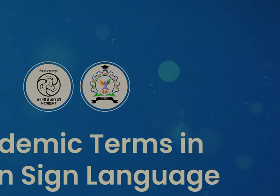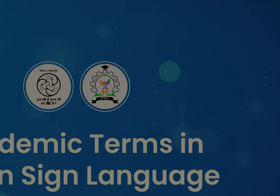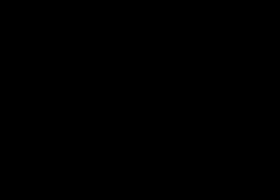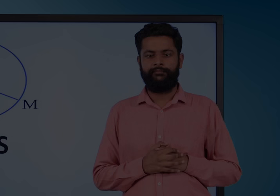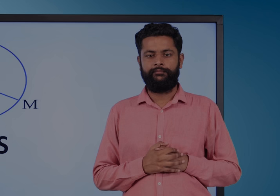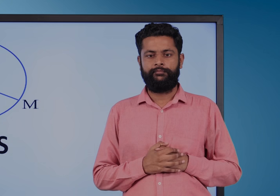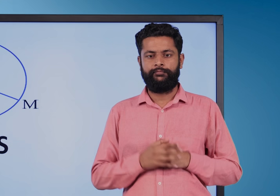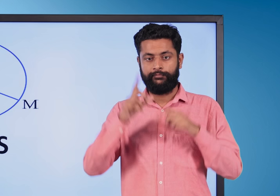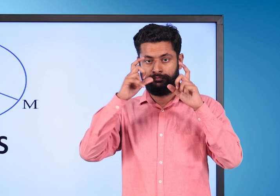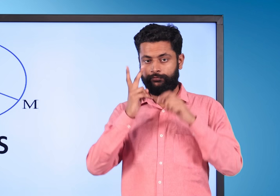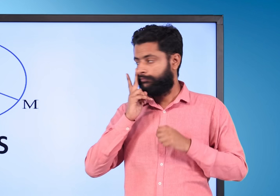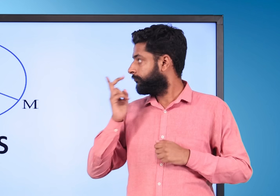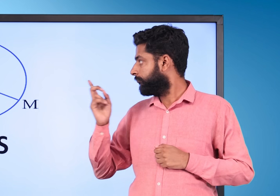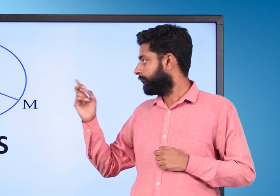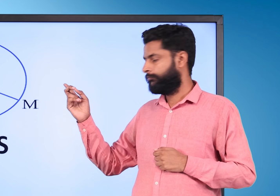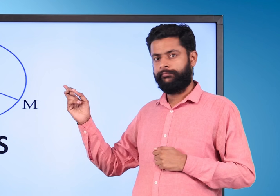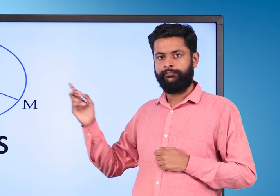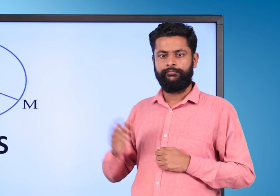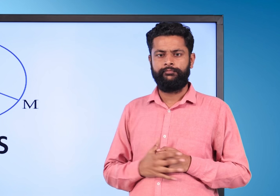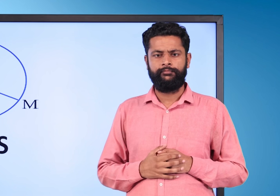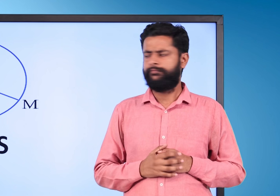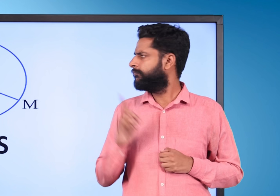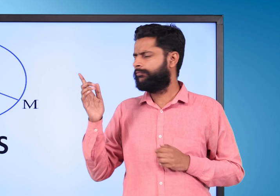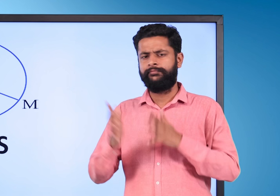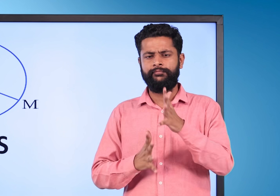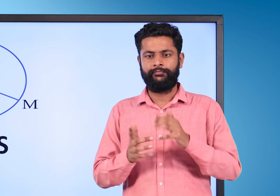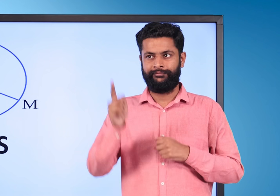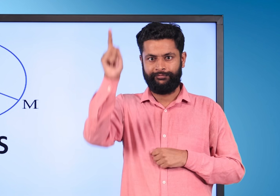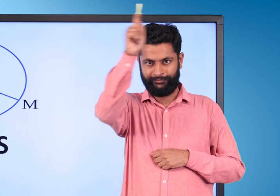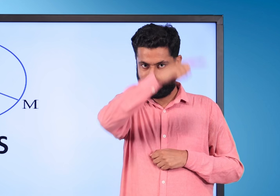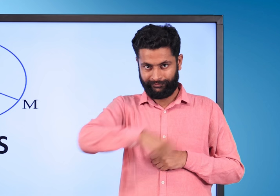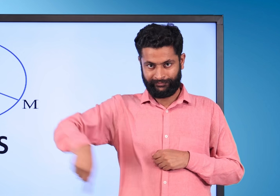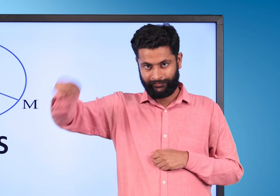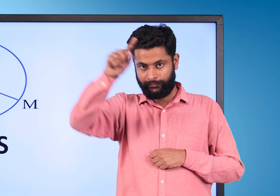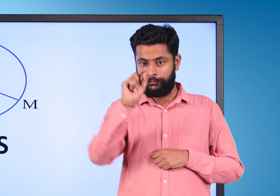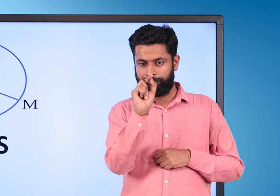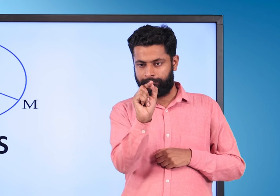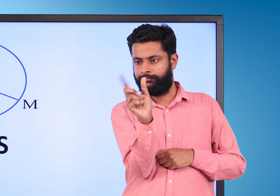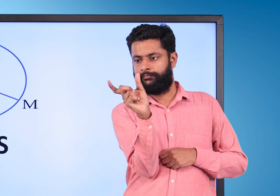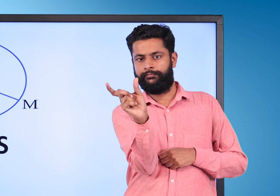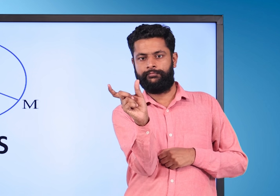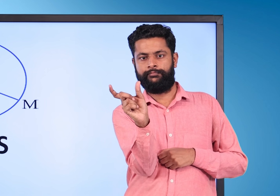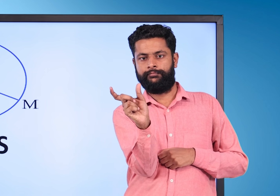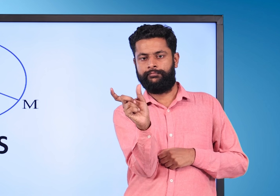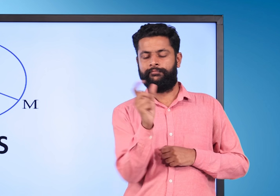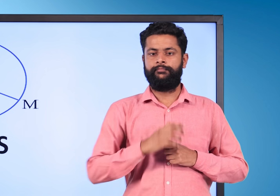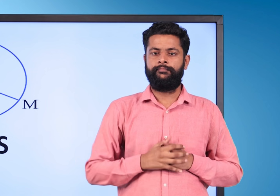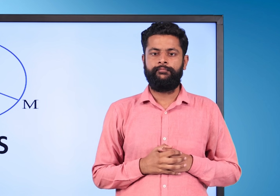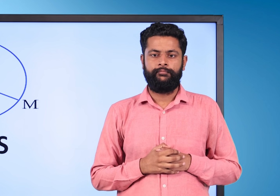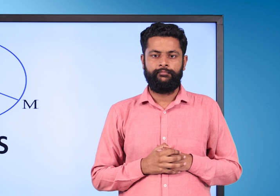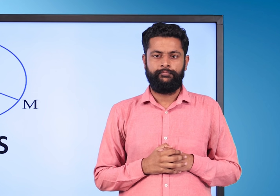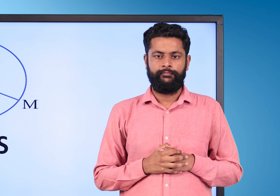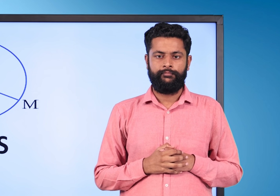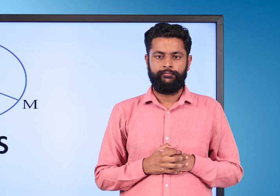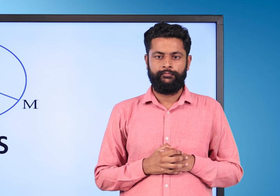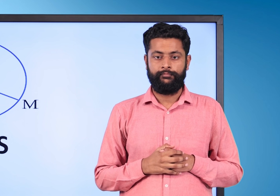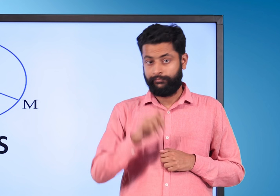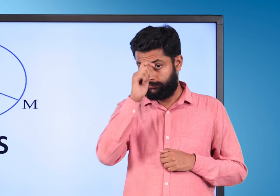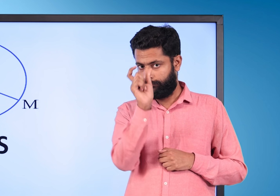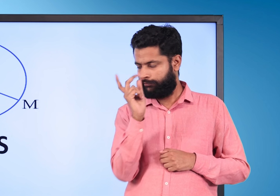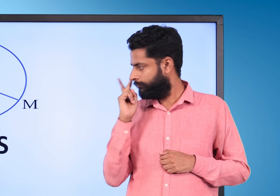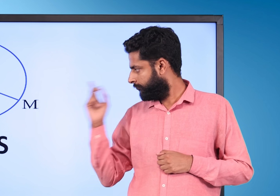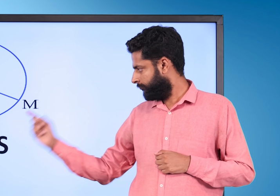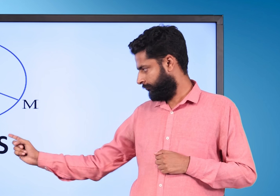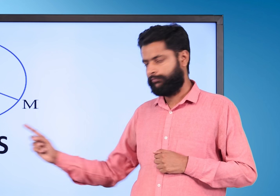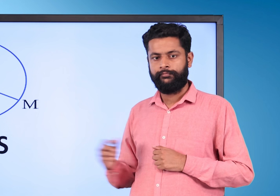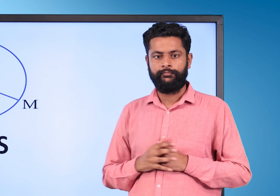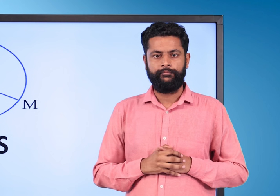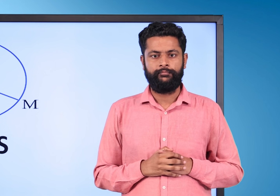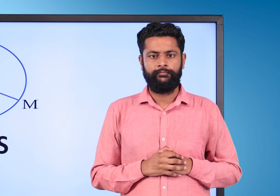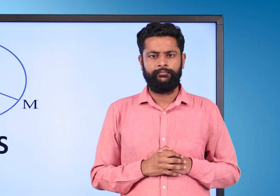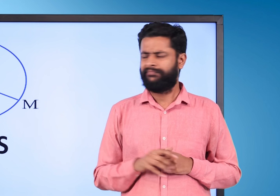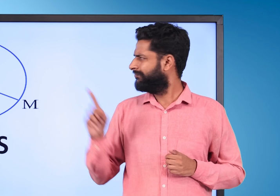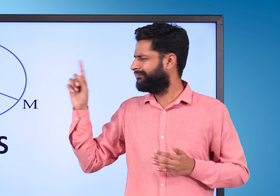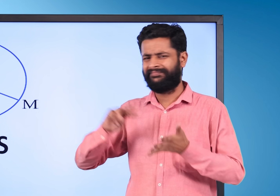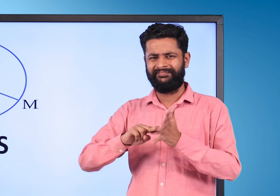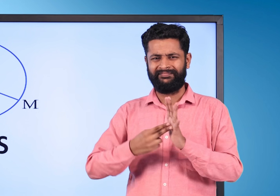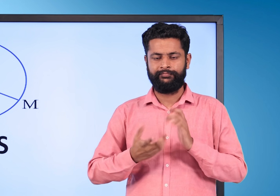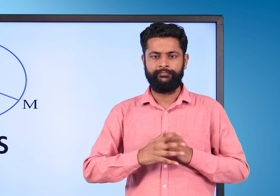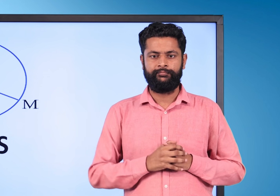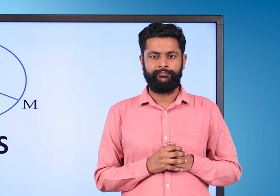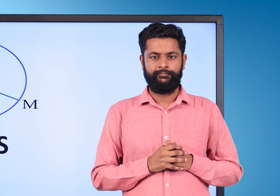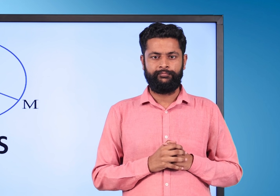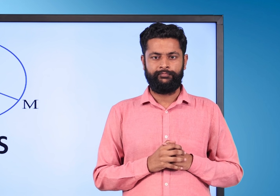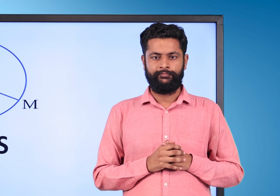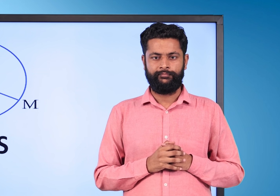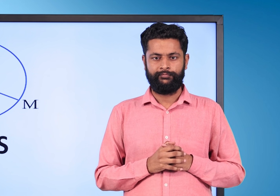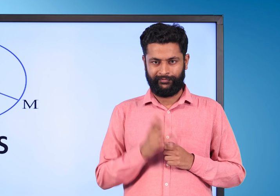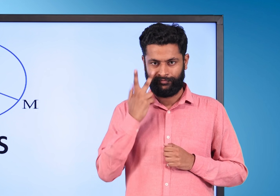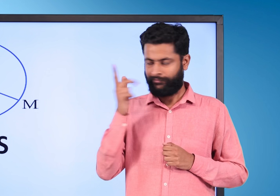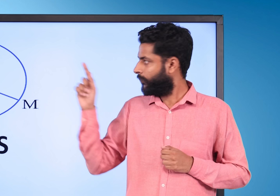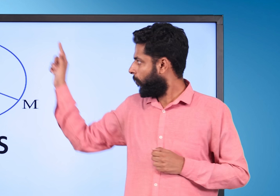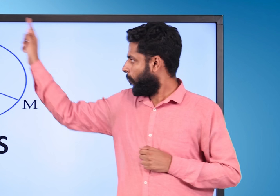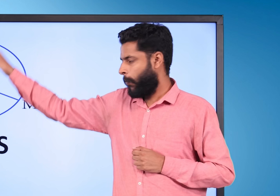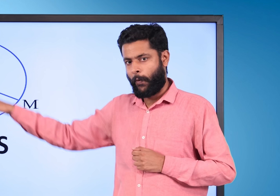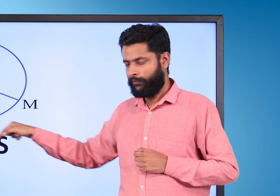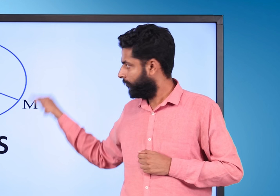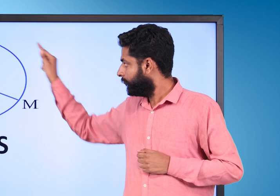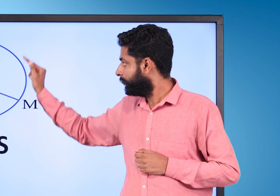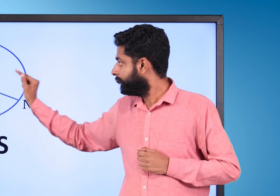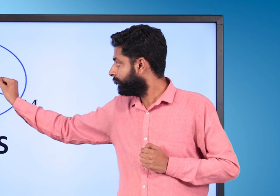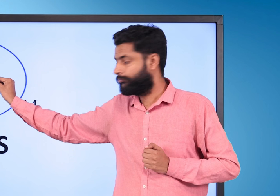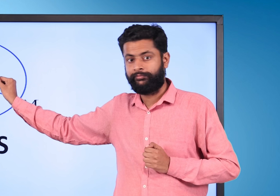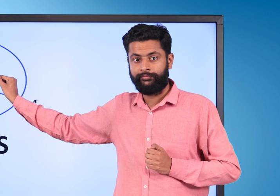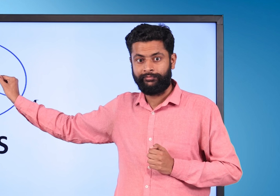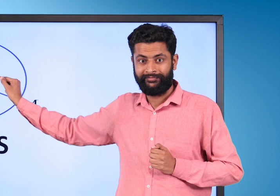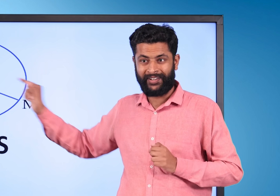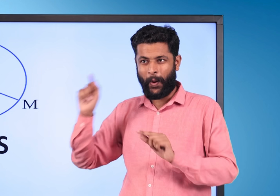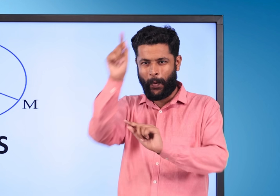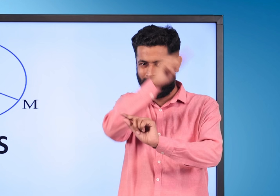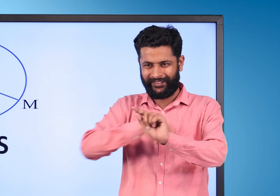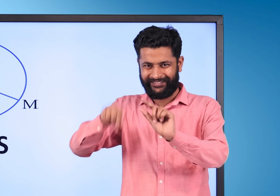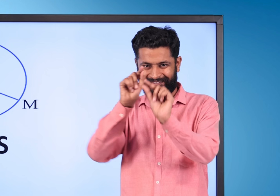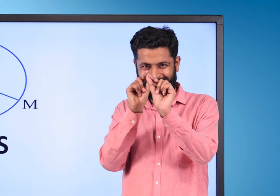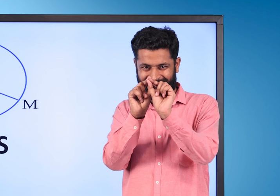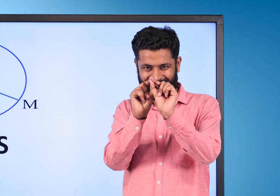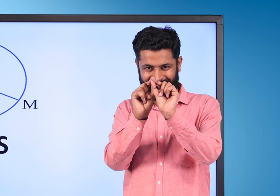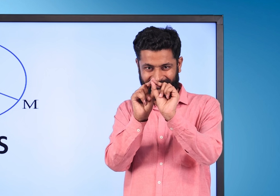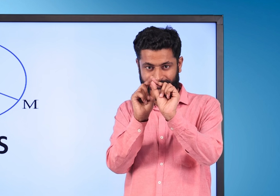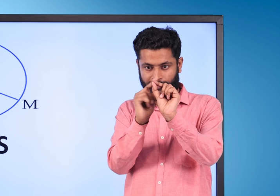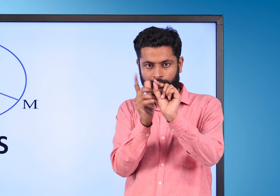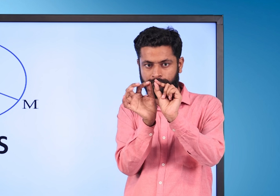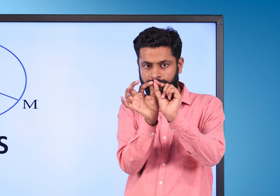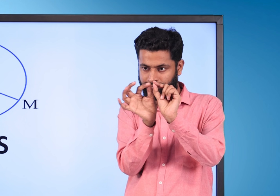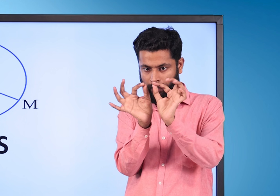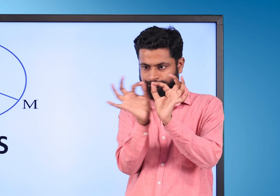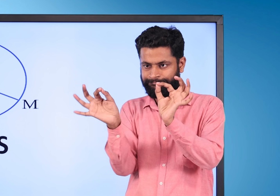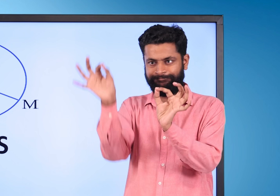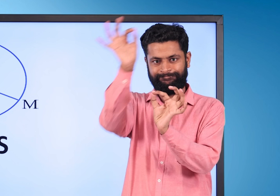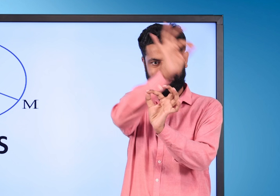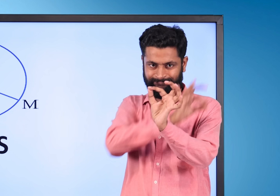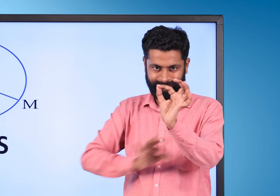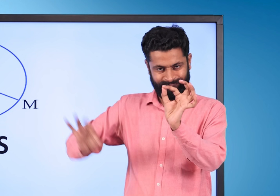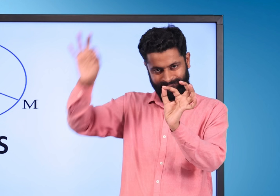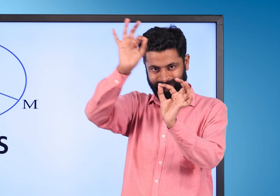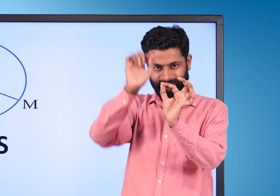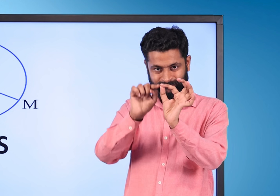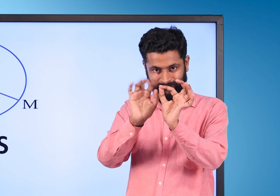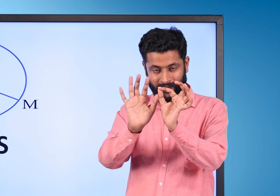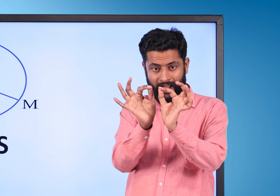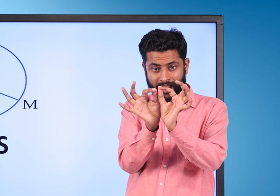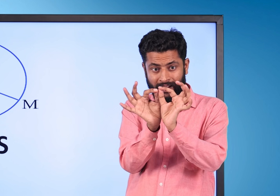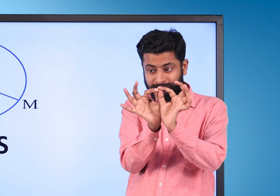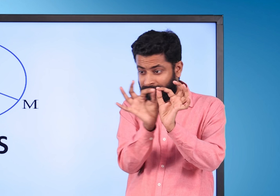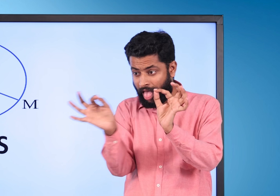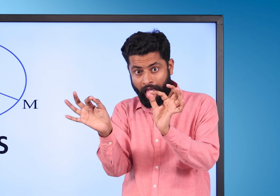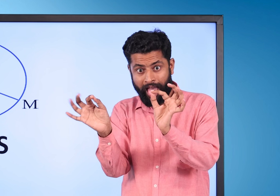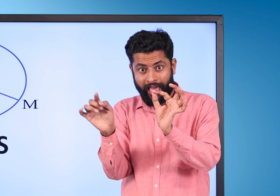This sign means radius. A circle is the path of a point moving at the same distance from a fixed point.